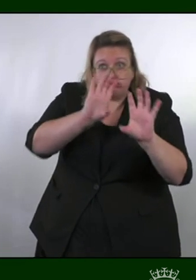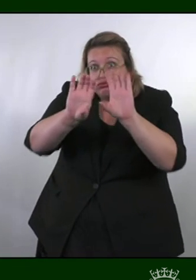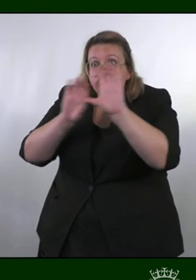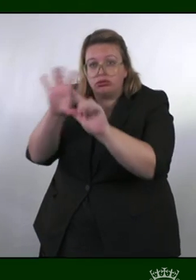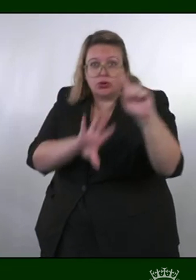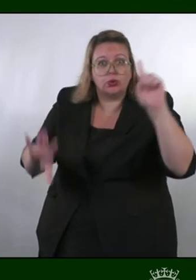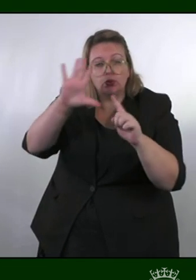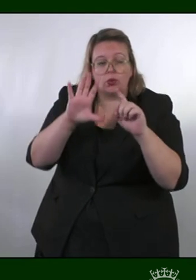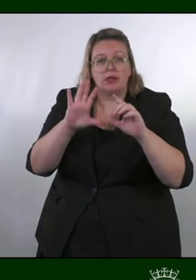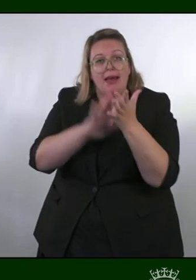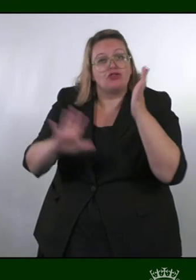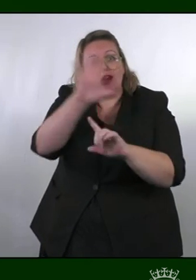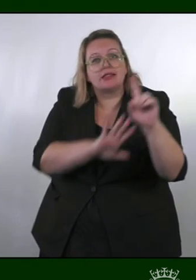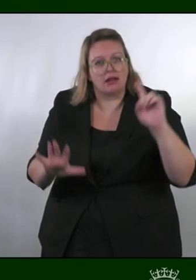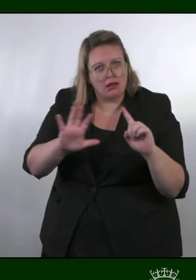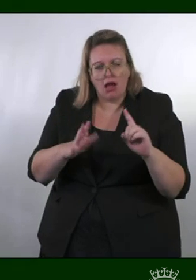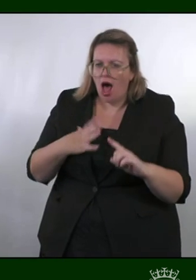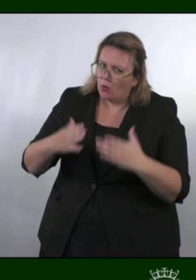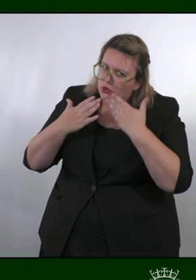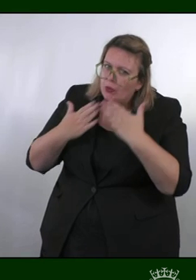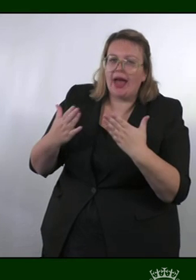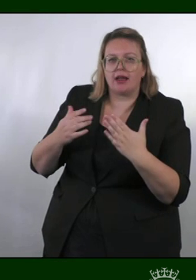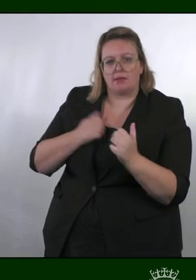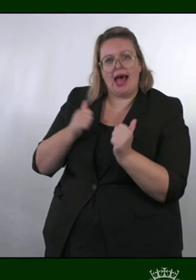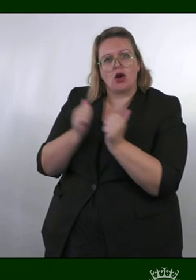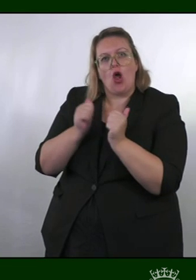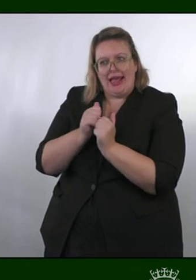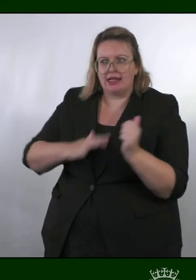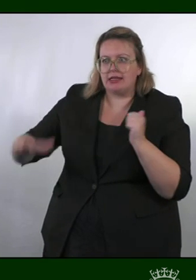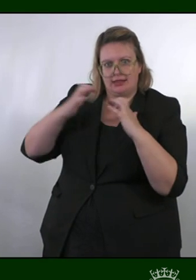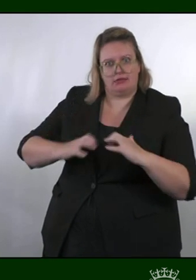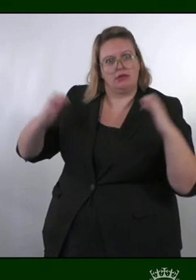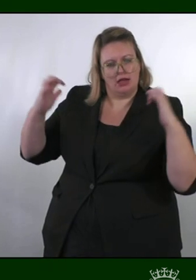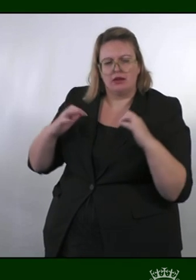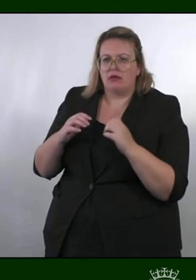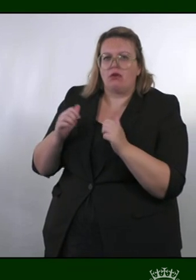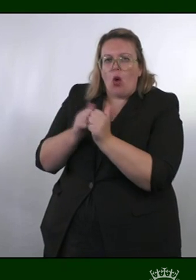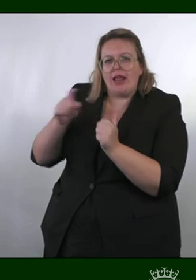I thank right hon. and hon. Members across the House, including my hon.